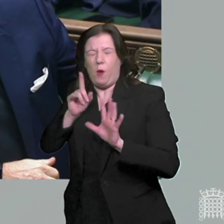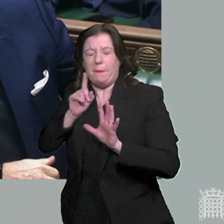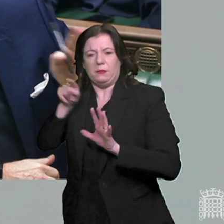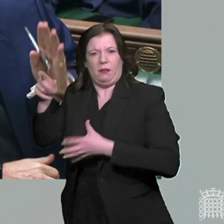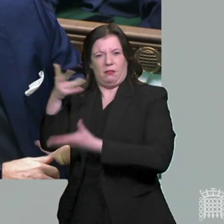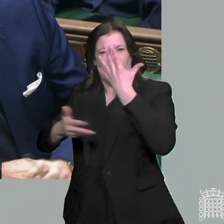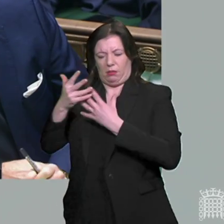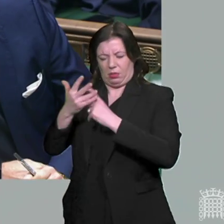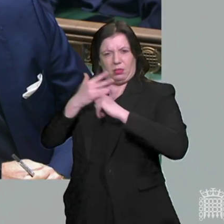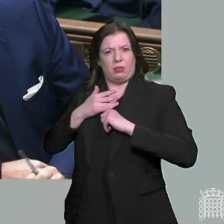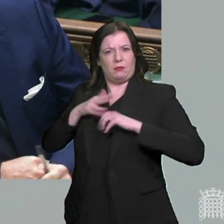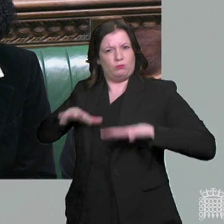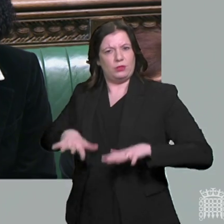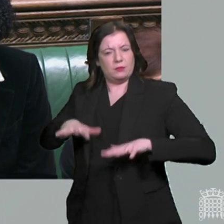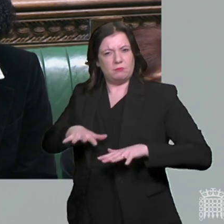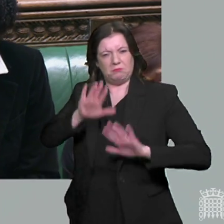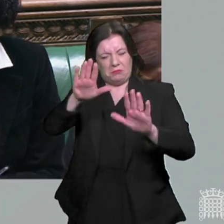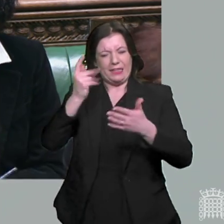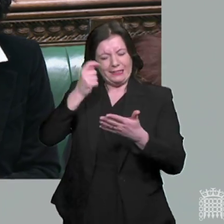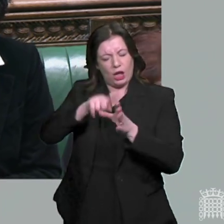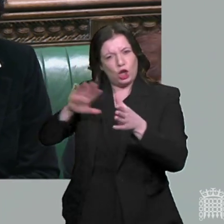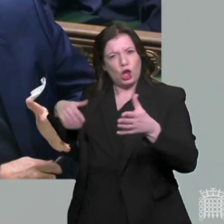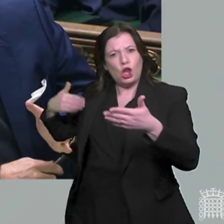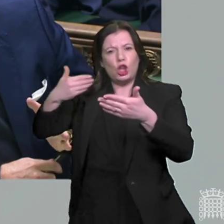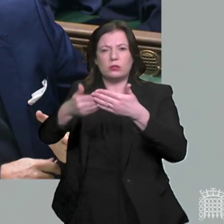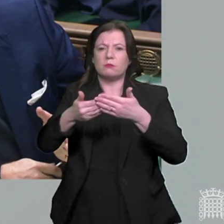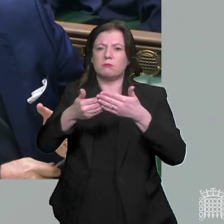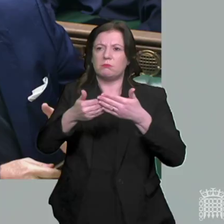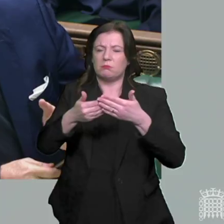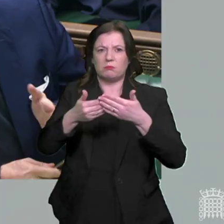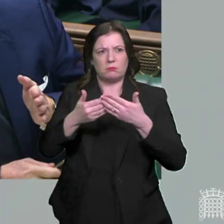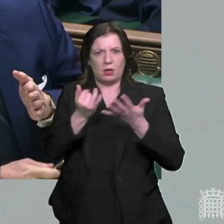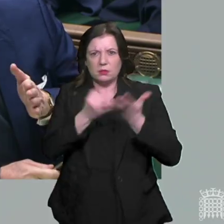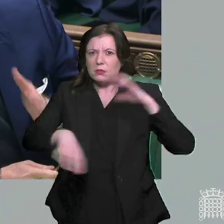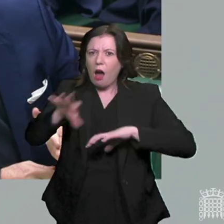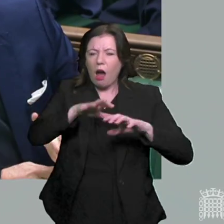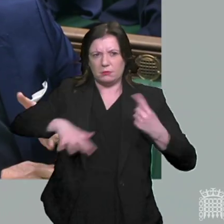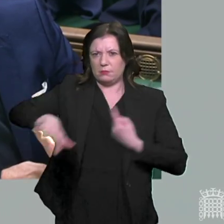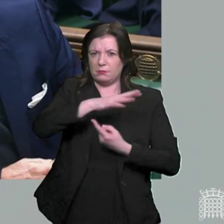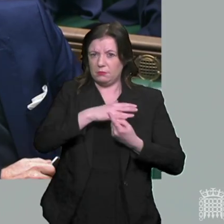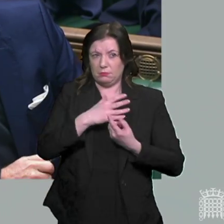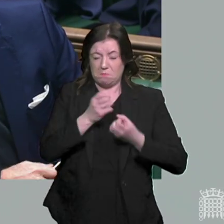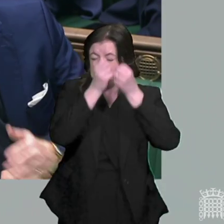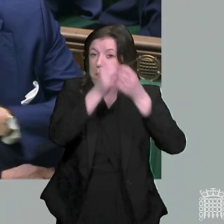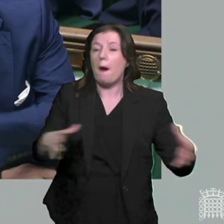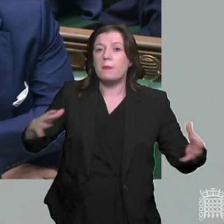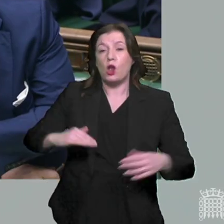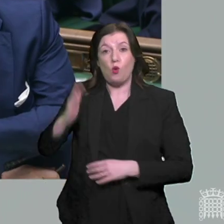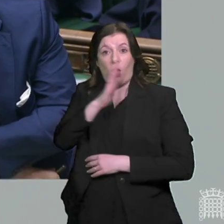The truth is that in the last 10 years, the life sciences sector has grown 1,000%.